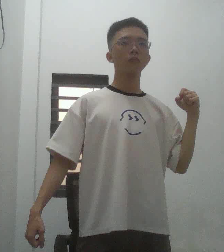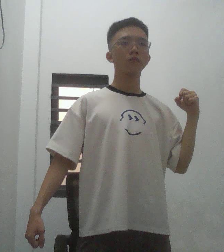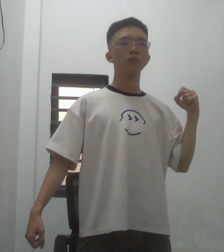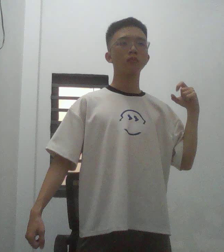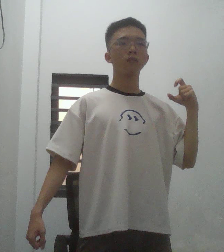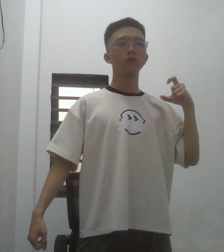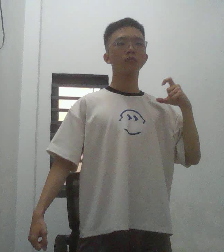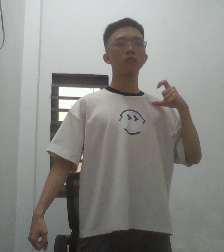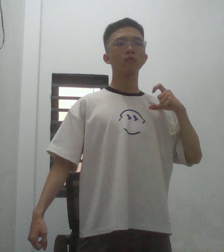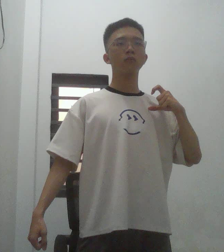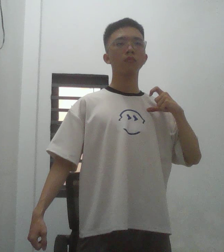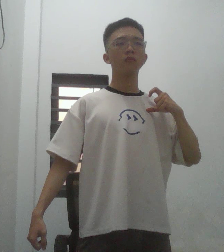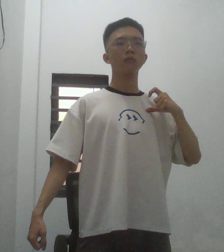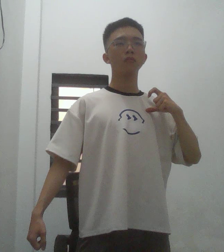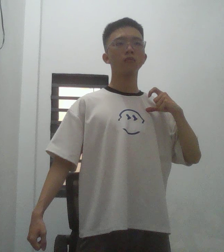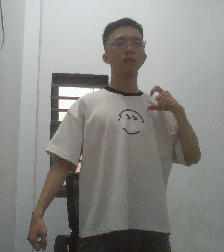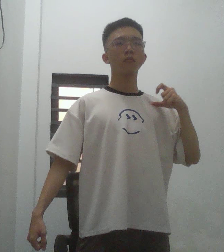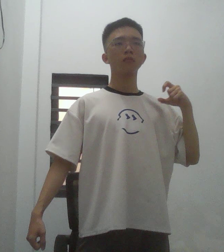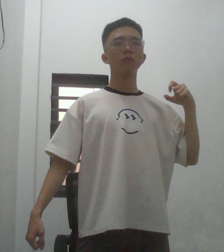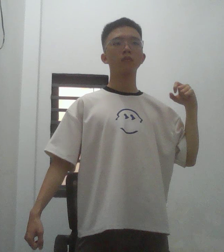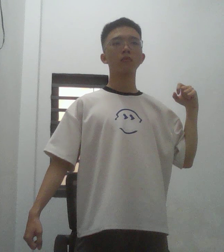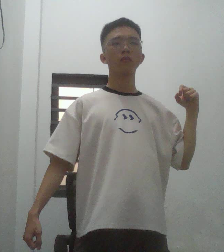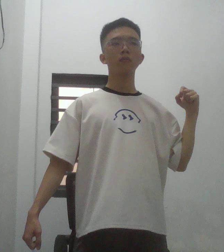giau co